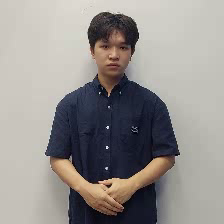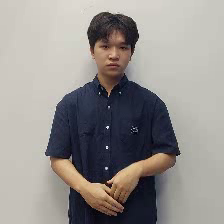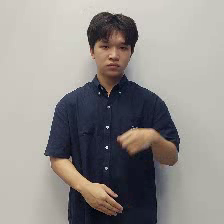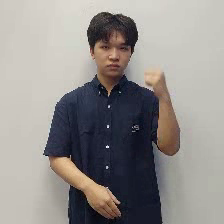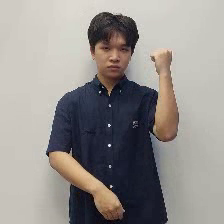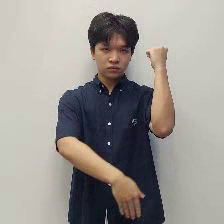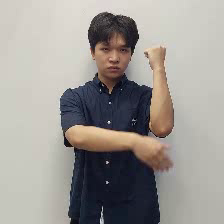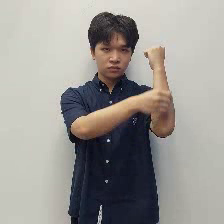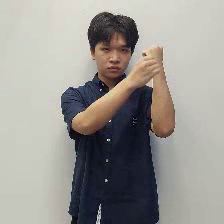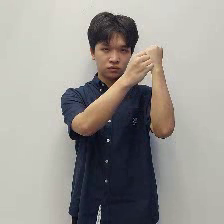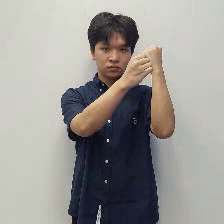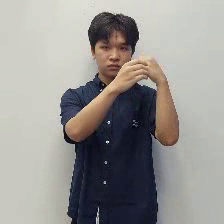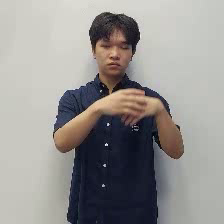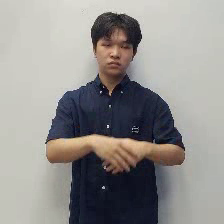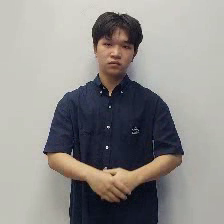Cứu